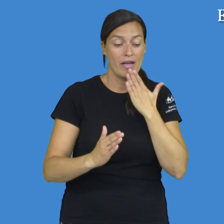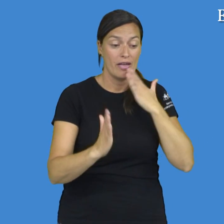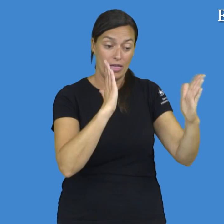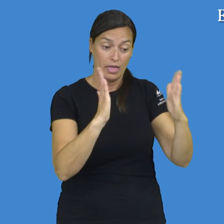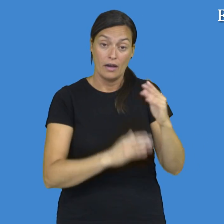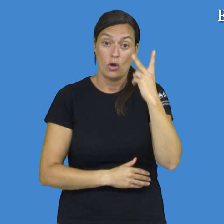época